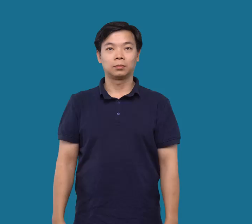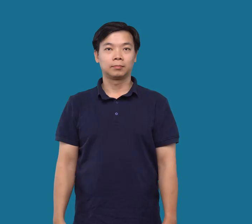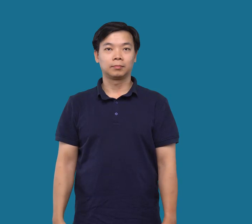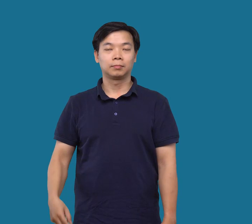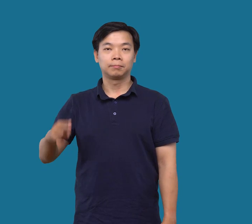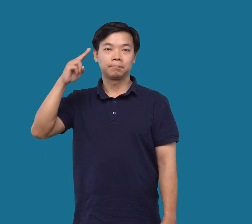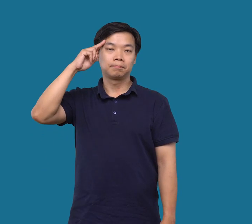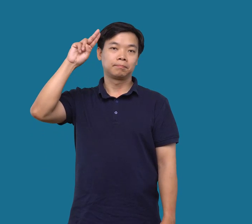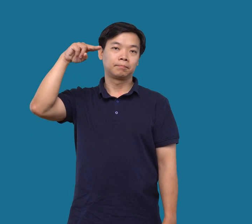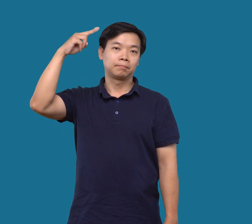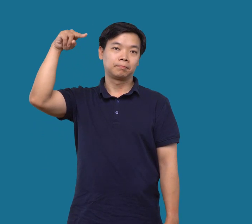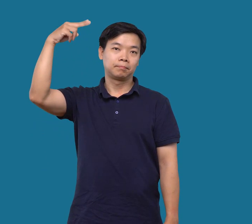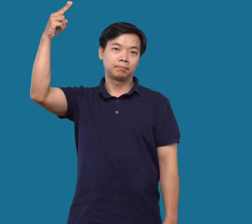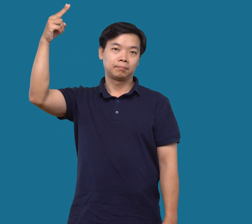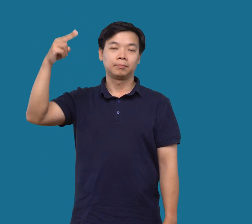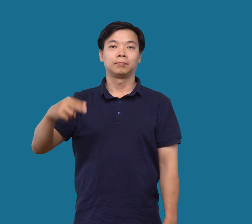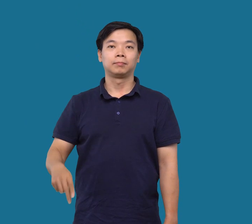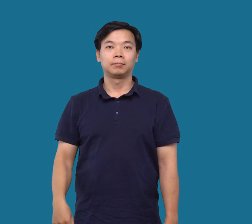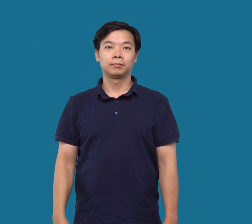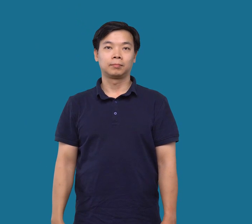mơ ước